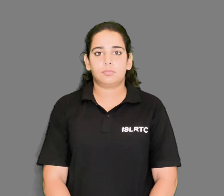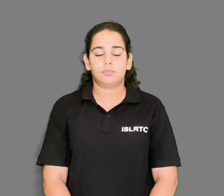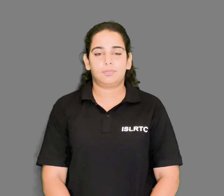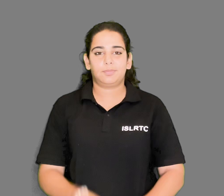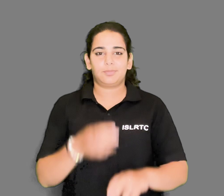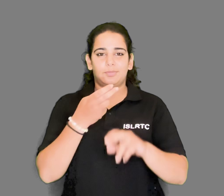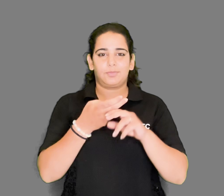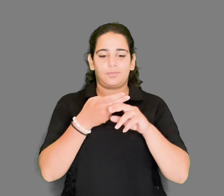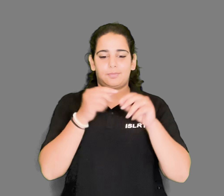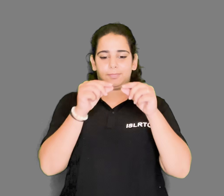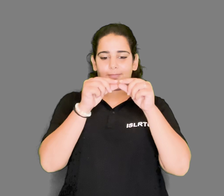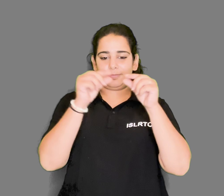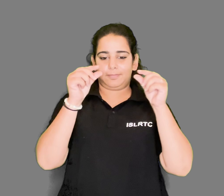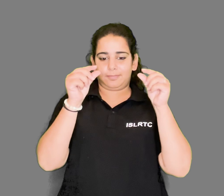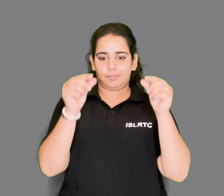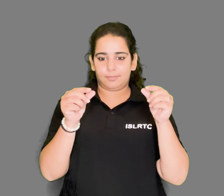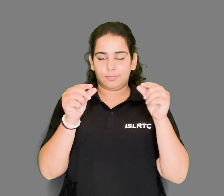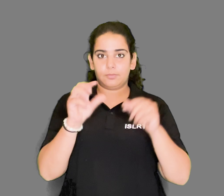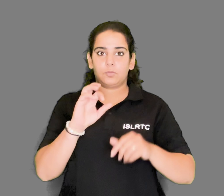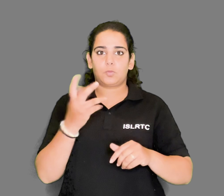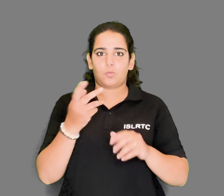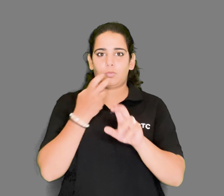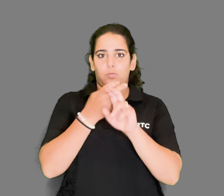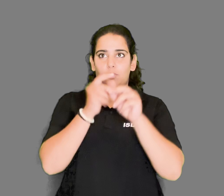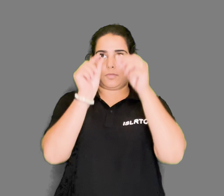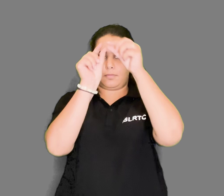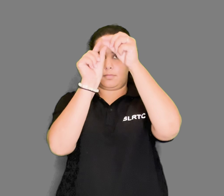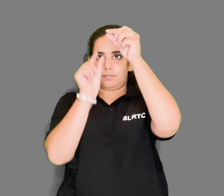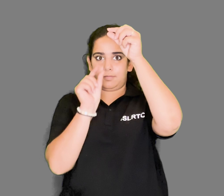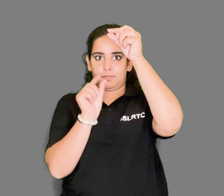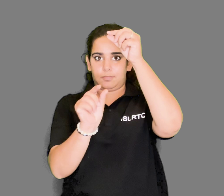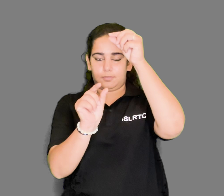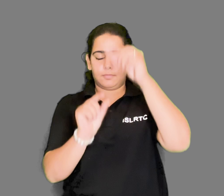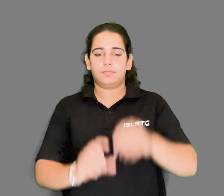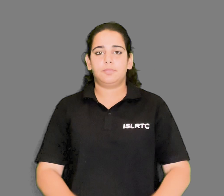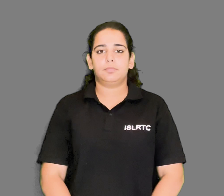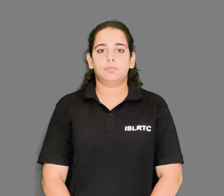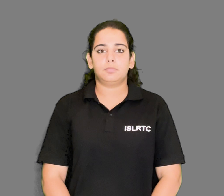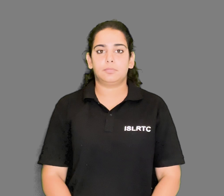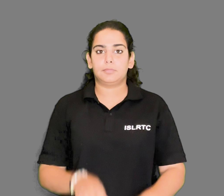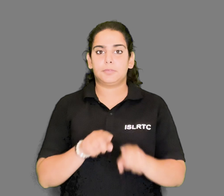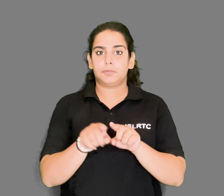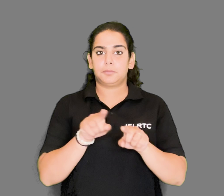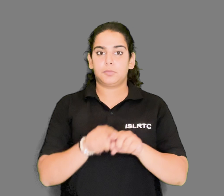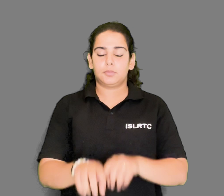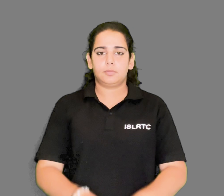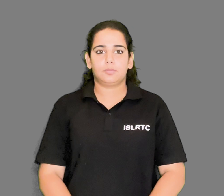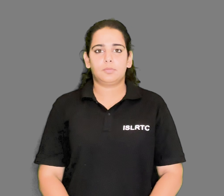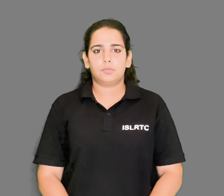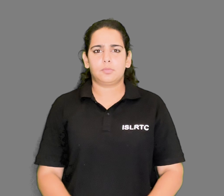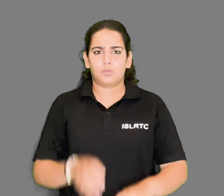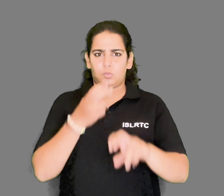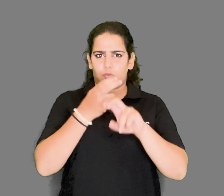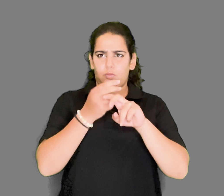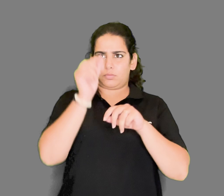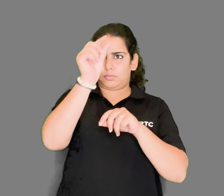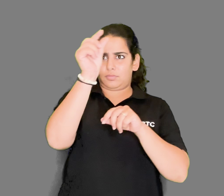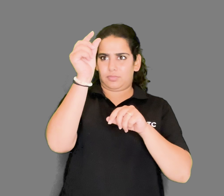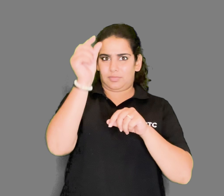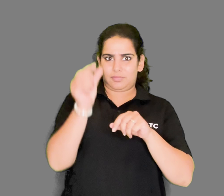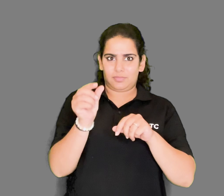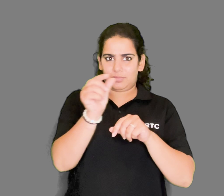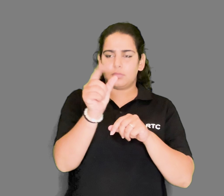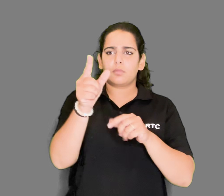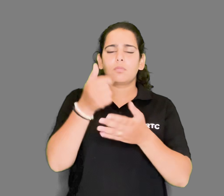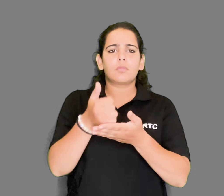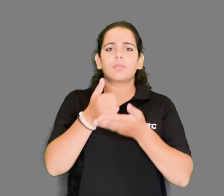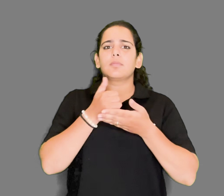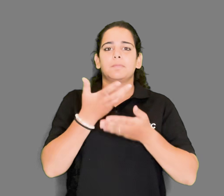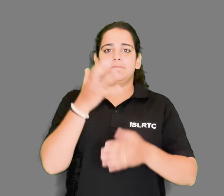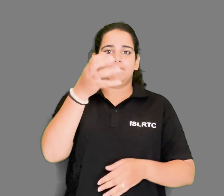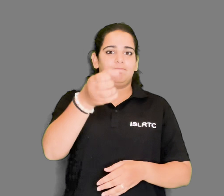Handle Feel or manipulate with the hands